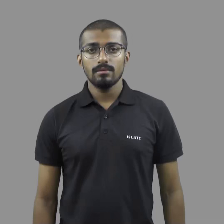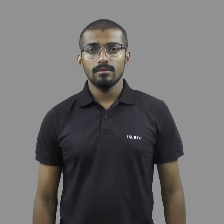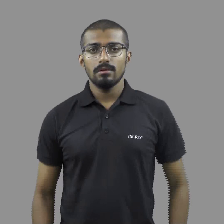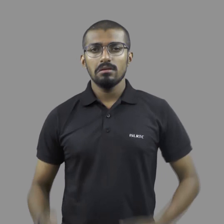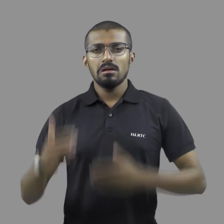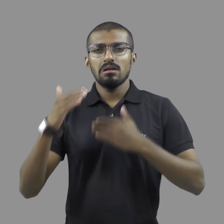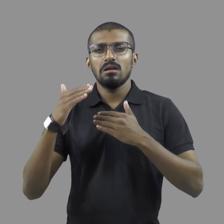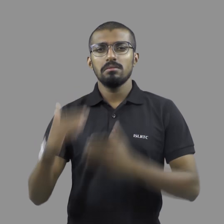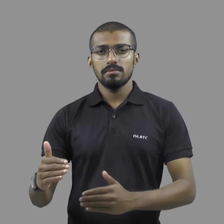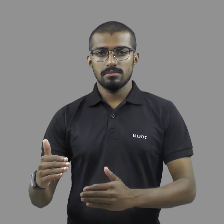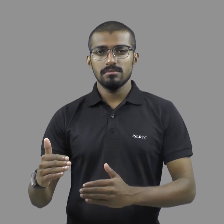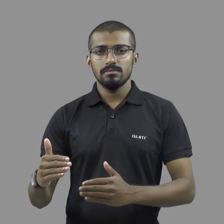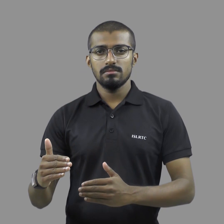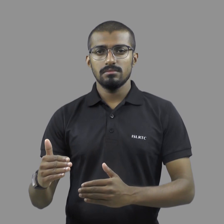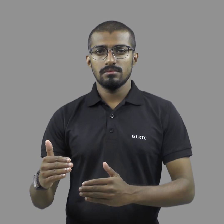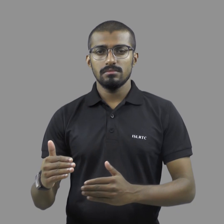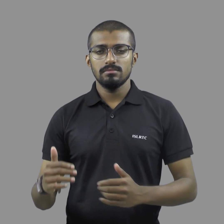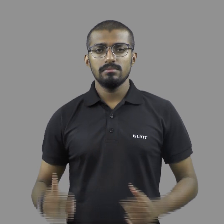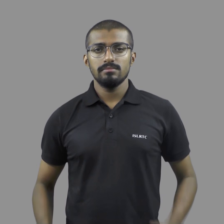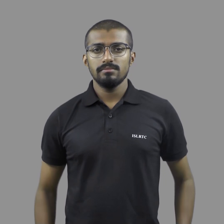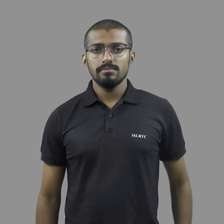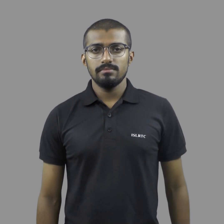Limit